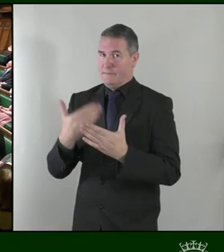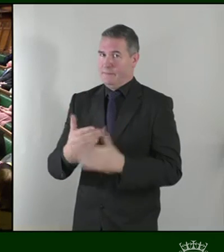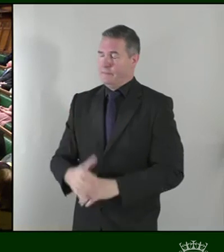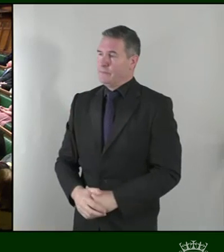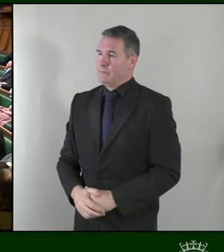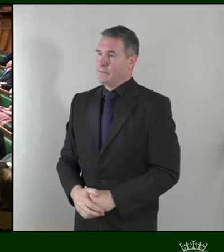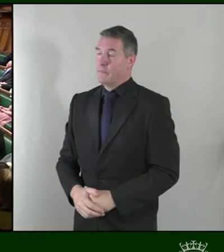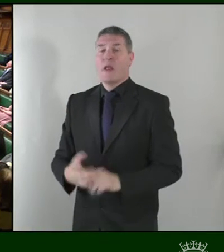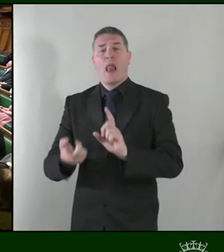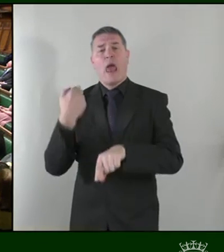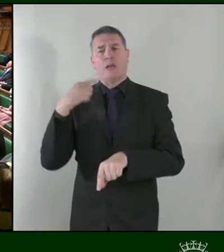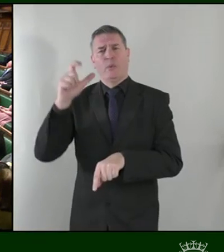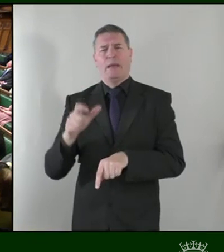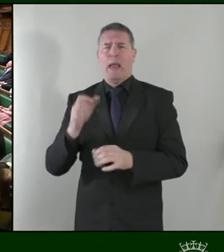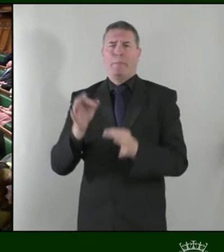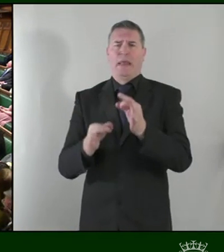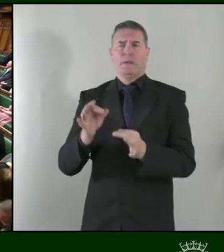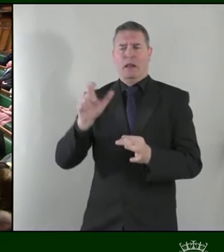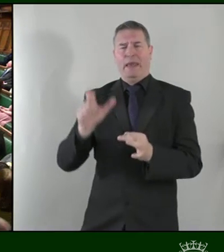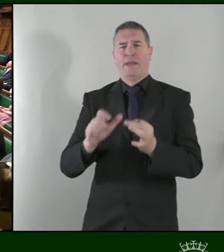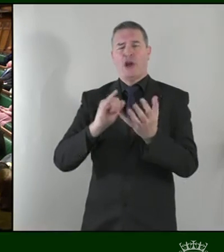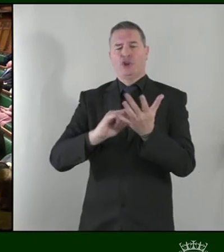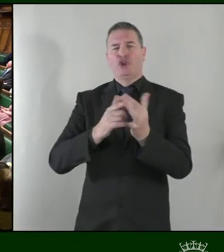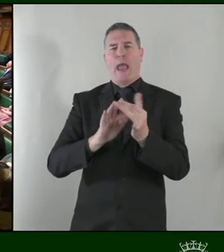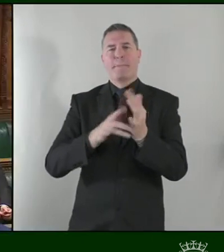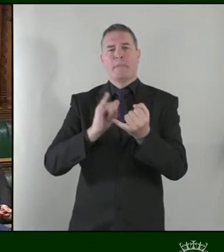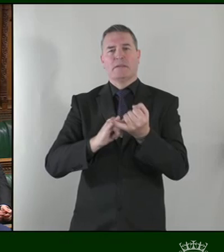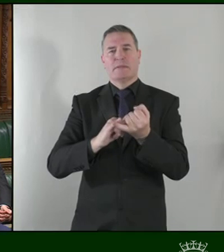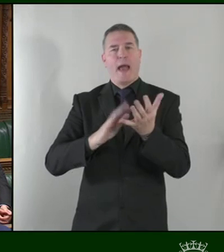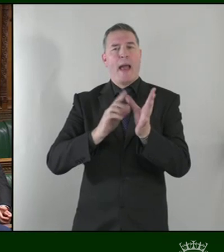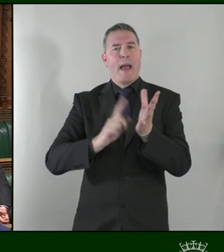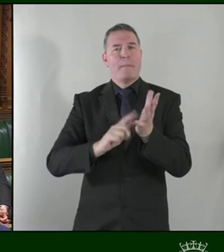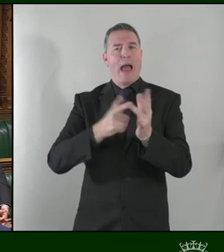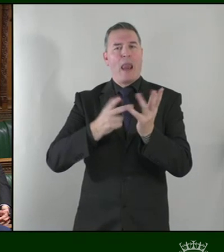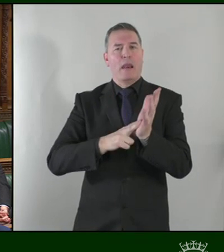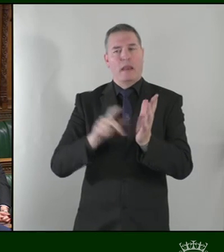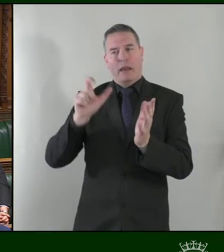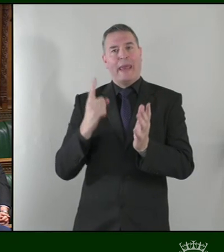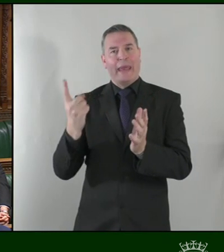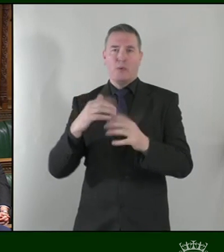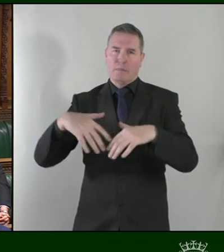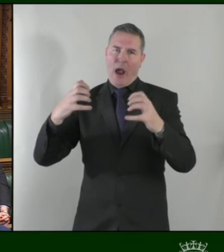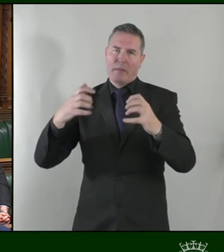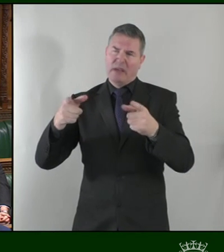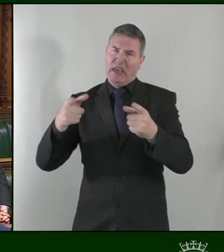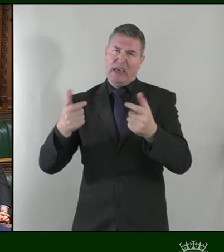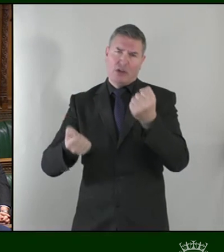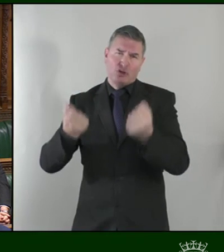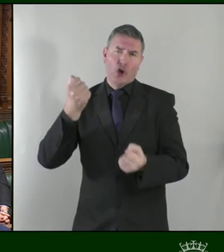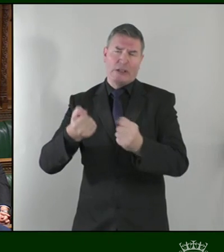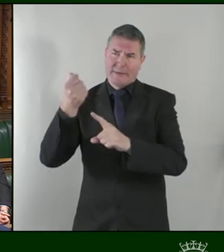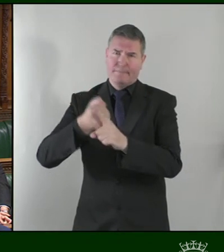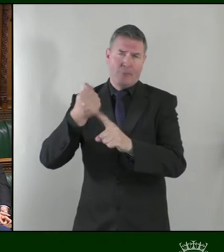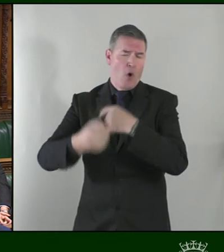Last week we lost a political giant in Seamus Mallon. He was an outstanding parliamentarian, and a seeker of justice for everyone.